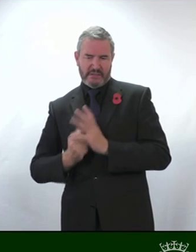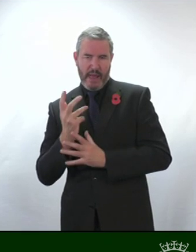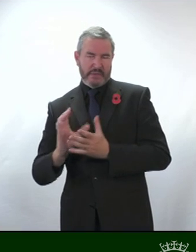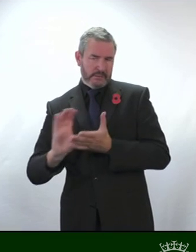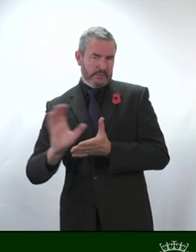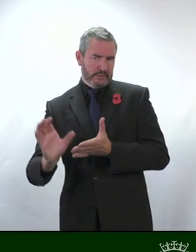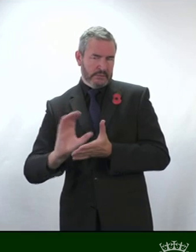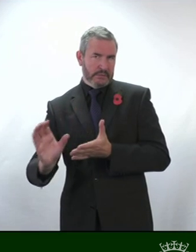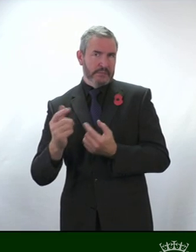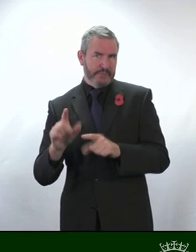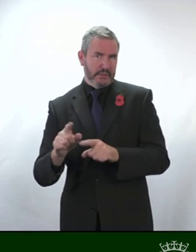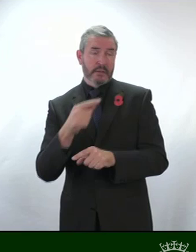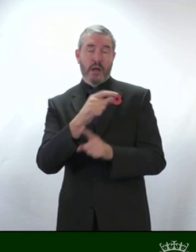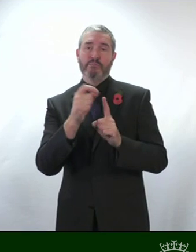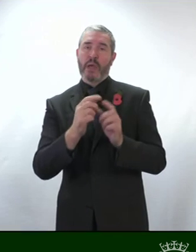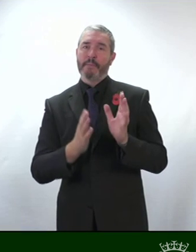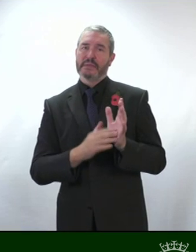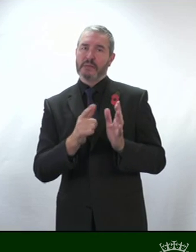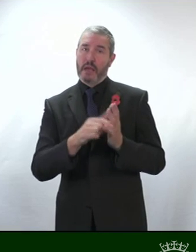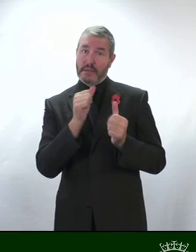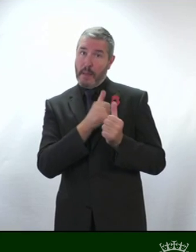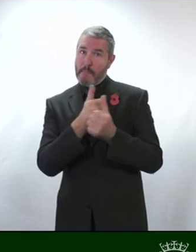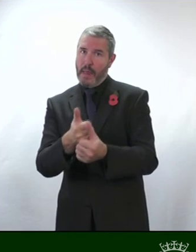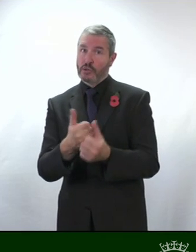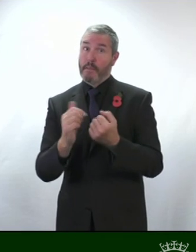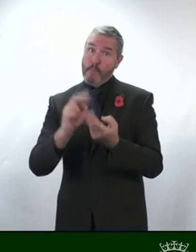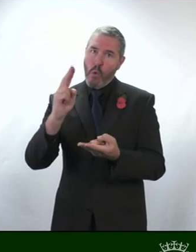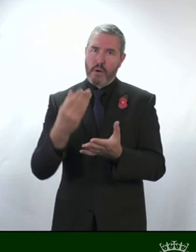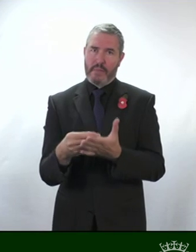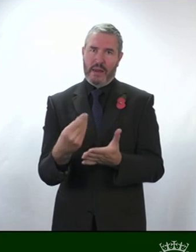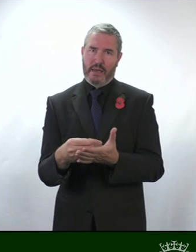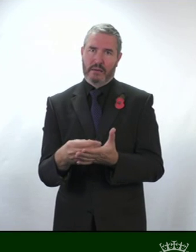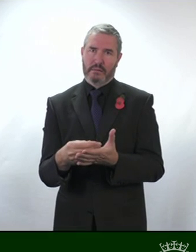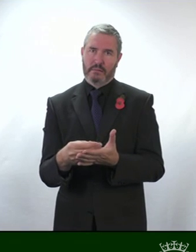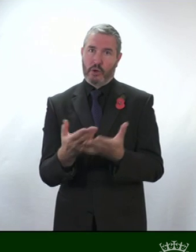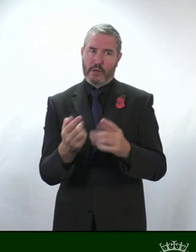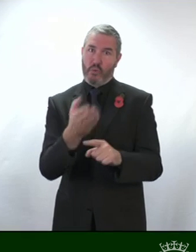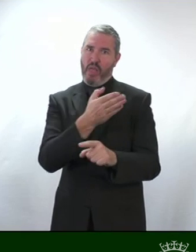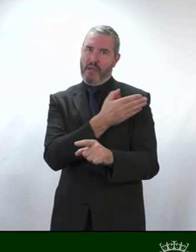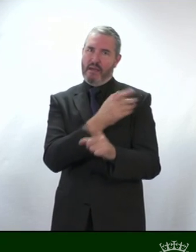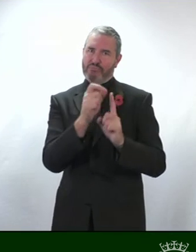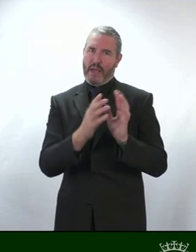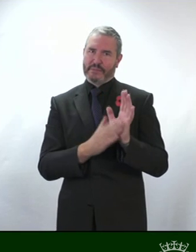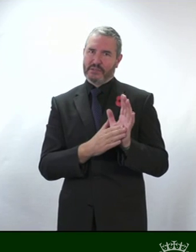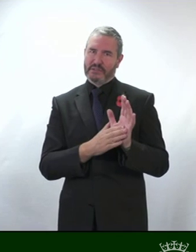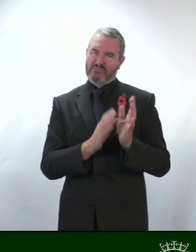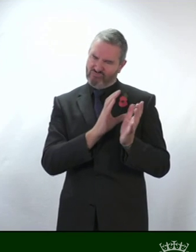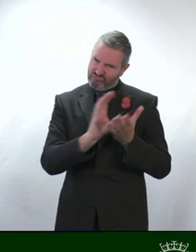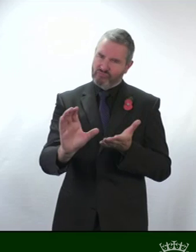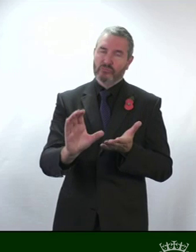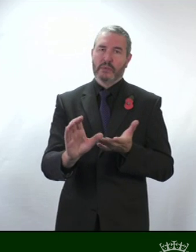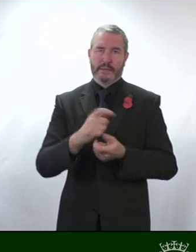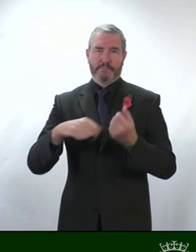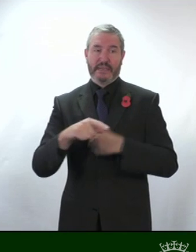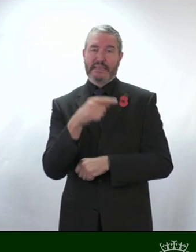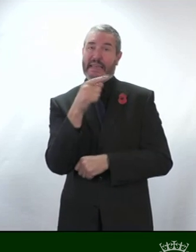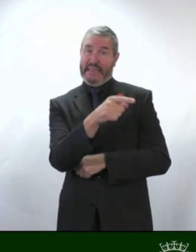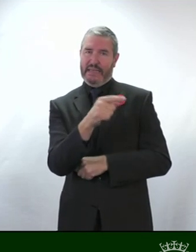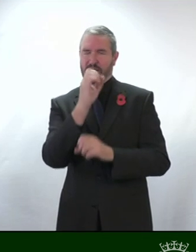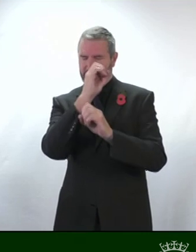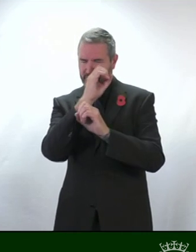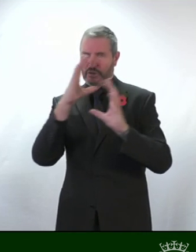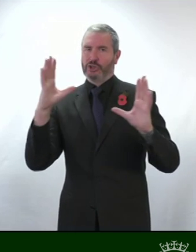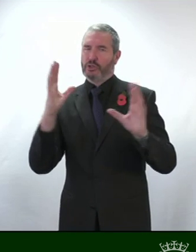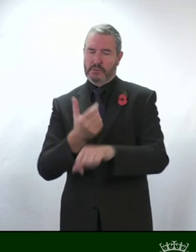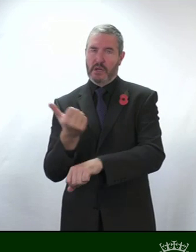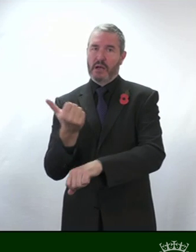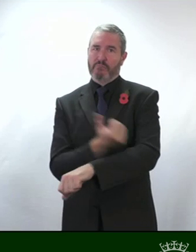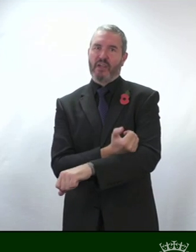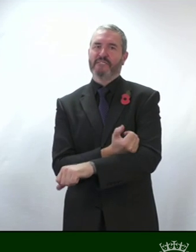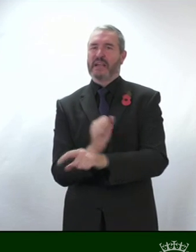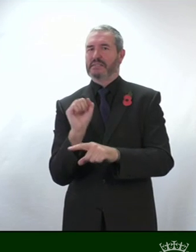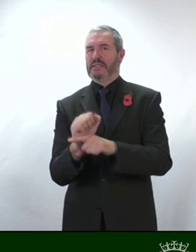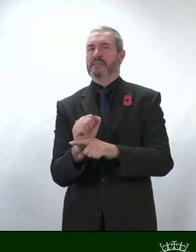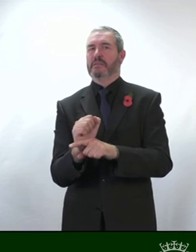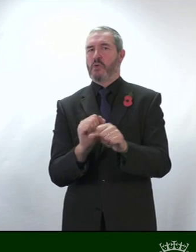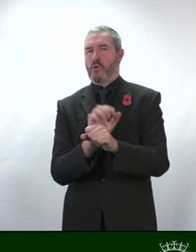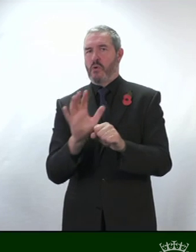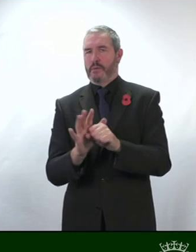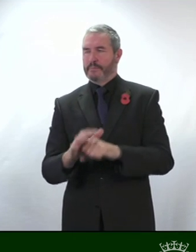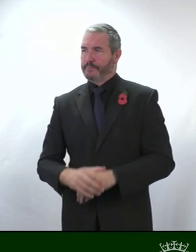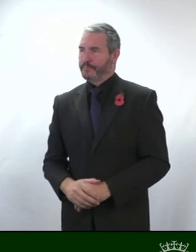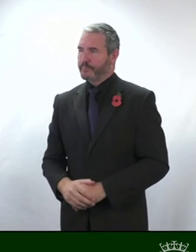The Prime Minister has pledged more money for research than any of his predecessors put together, to deliver on his vision of the UK as a global science superpower.